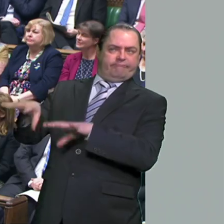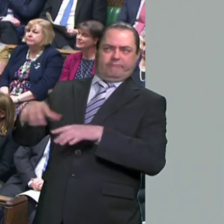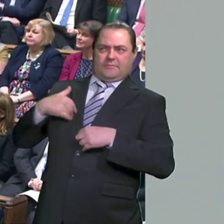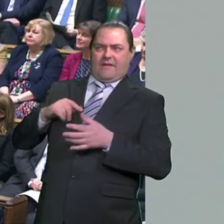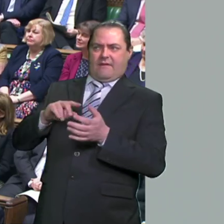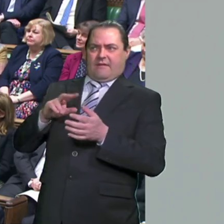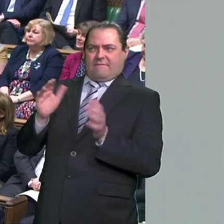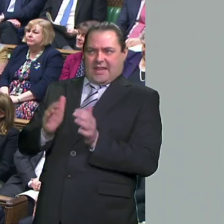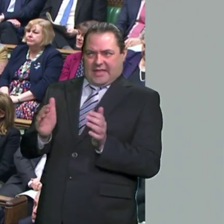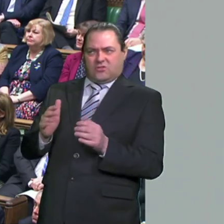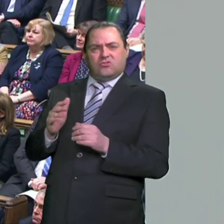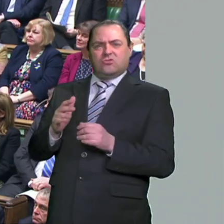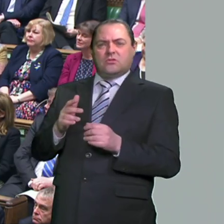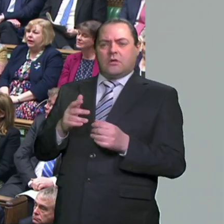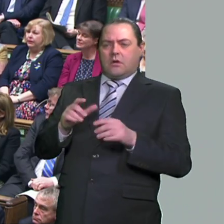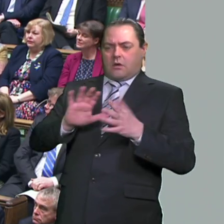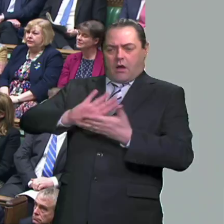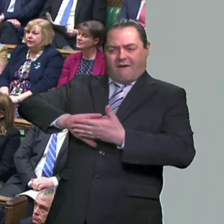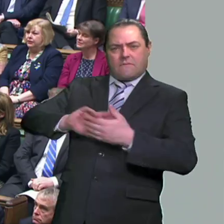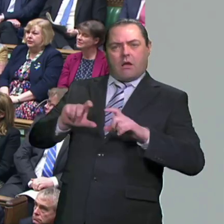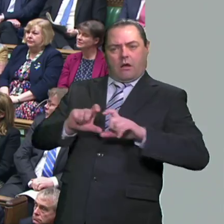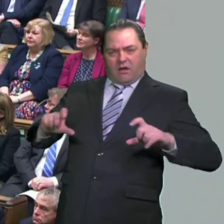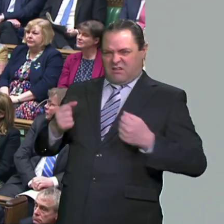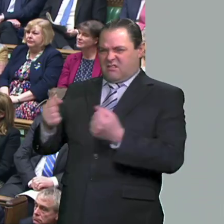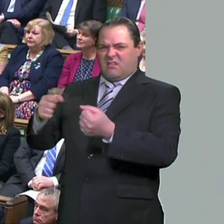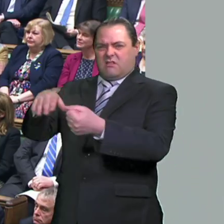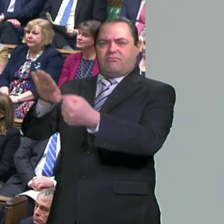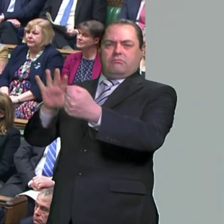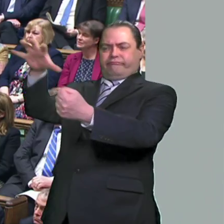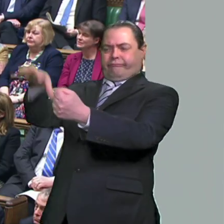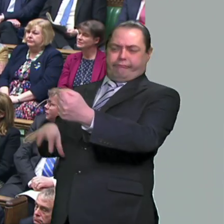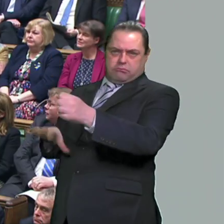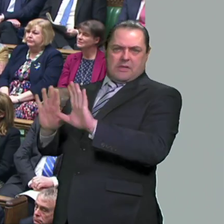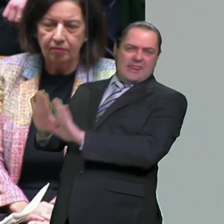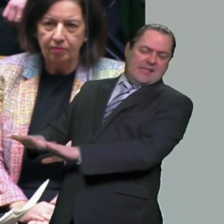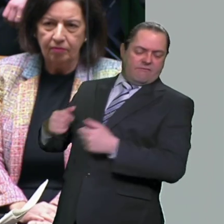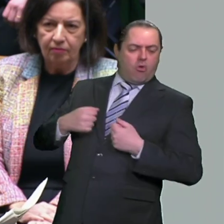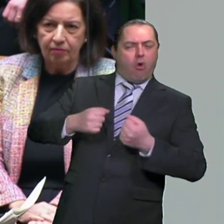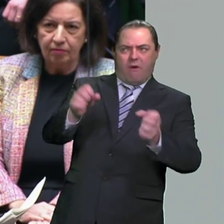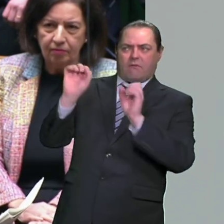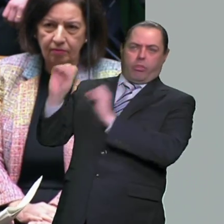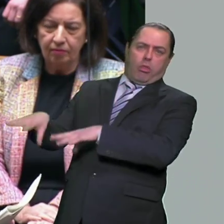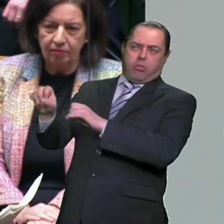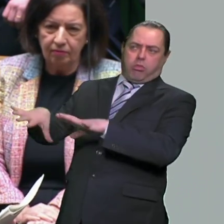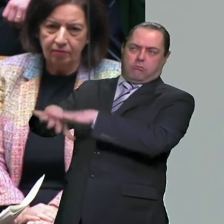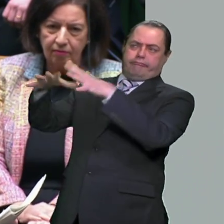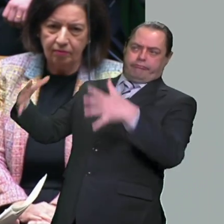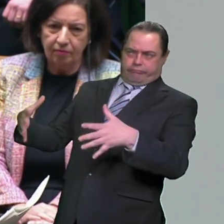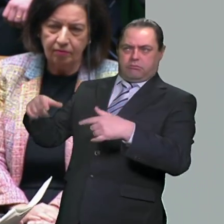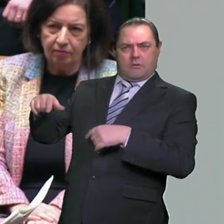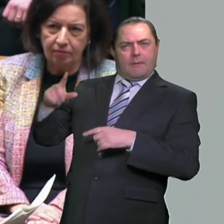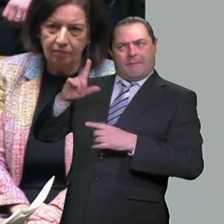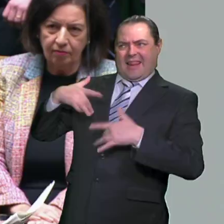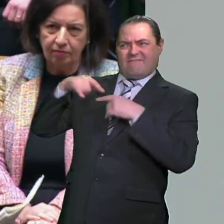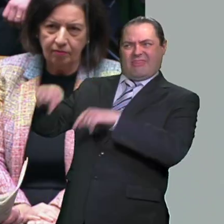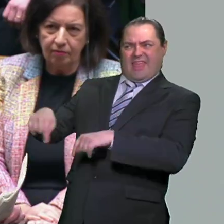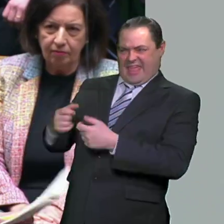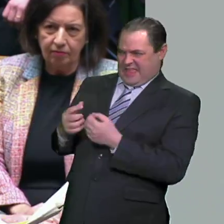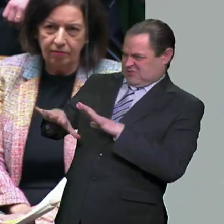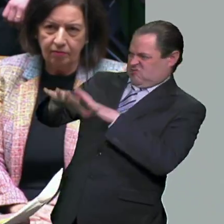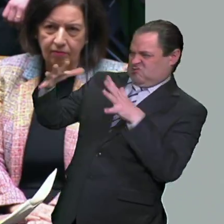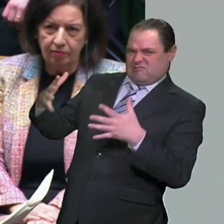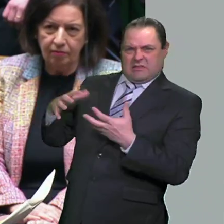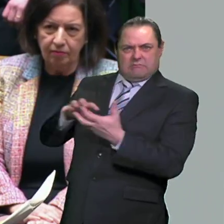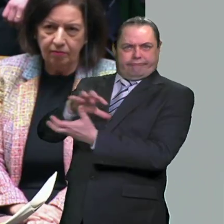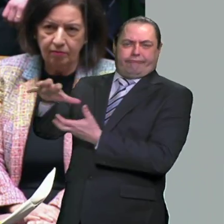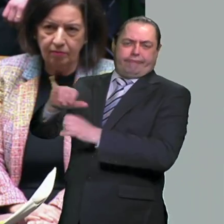Tipper lorries with covered numberplates thunder to the site at all hours of the day and night, blighting the lives of residents nearby and creating untold environmental damage.